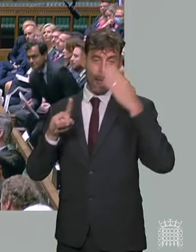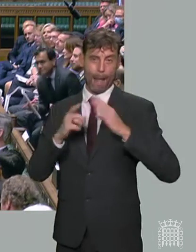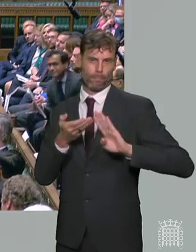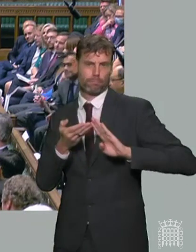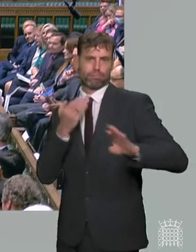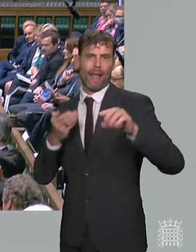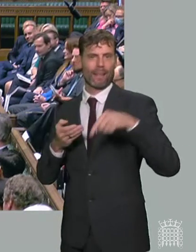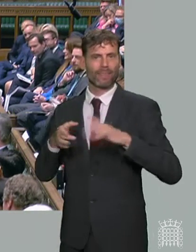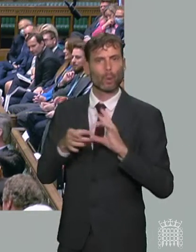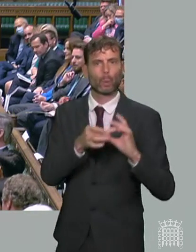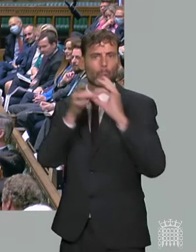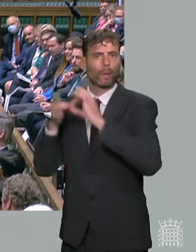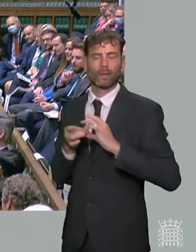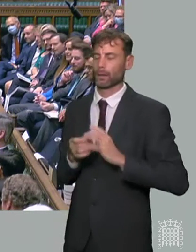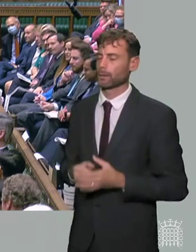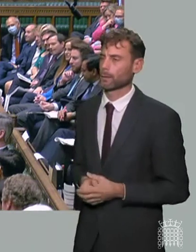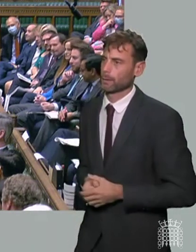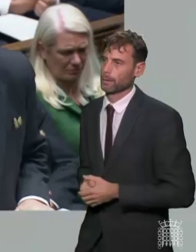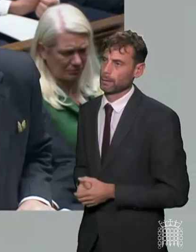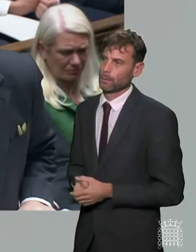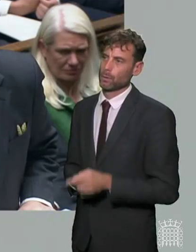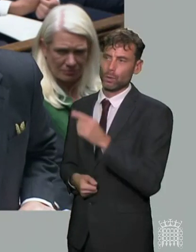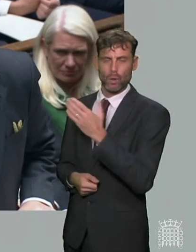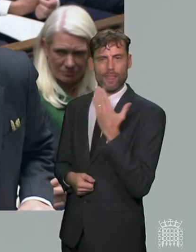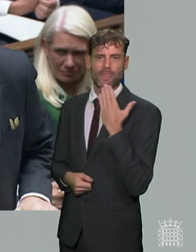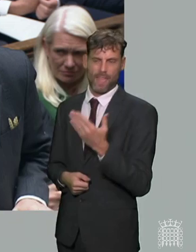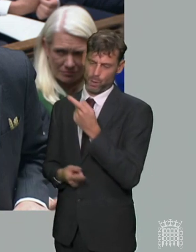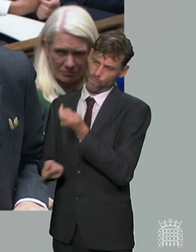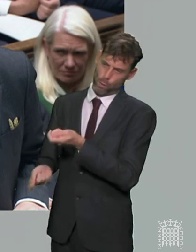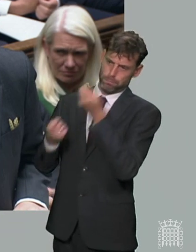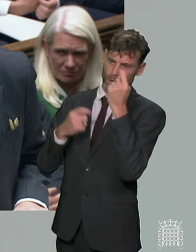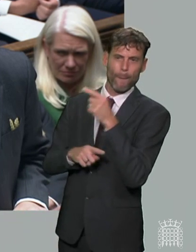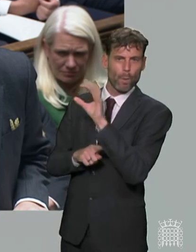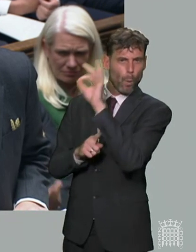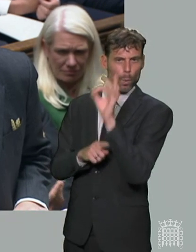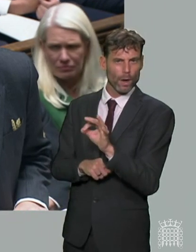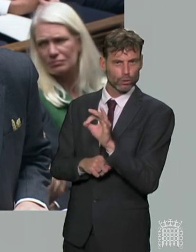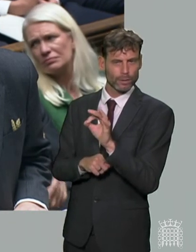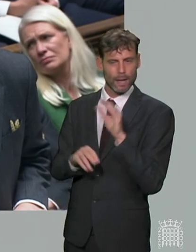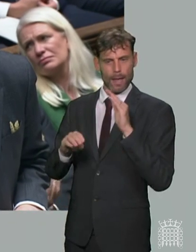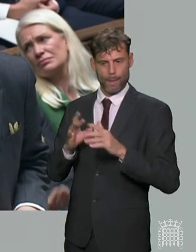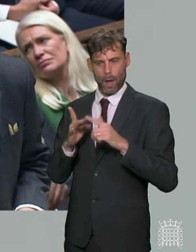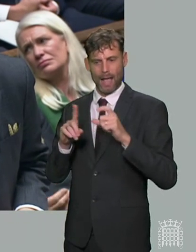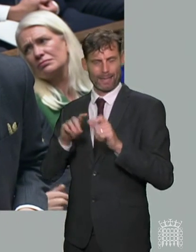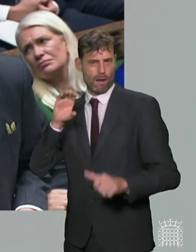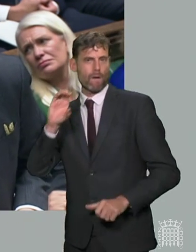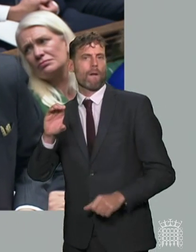I am very grateful for the vigilance of my honourable Friend about the matter of ID cards.